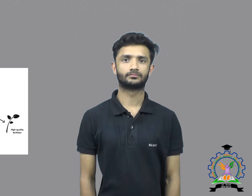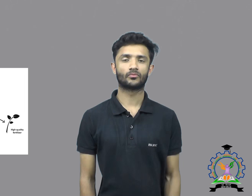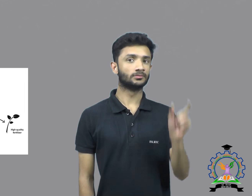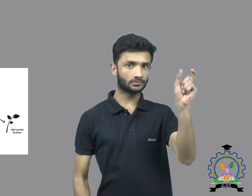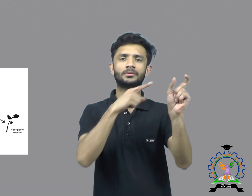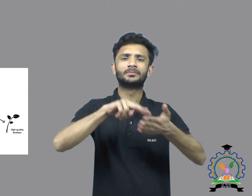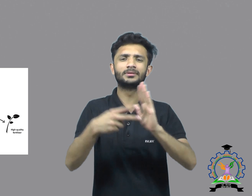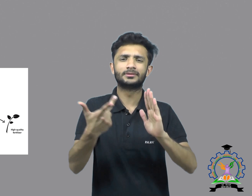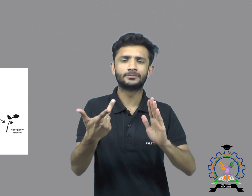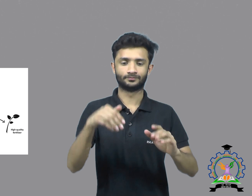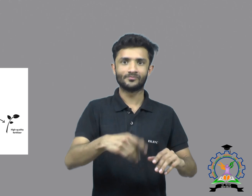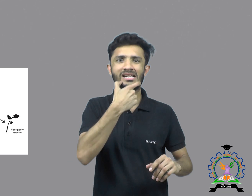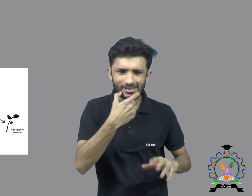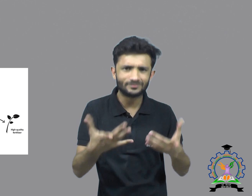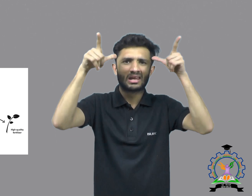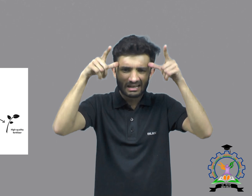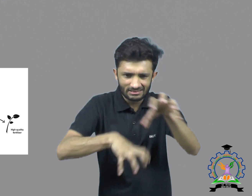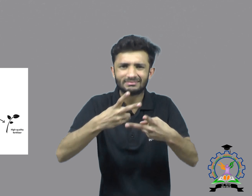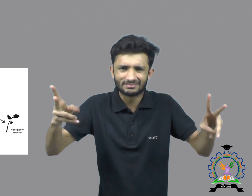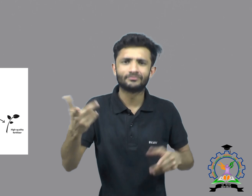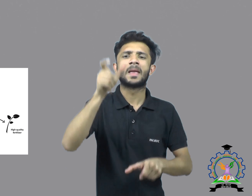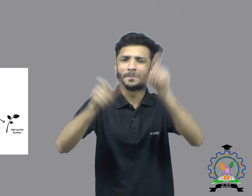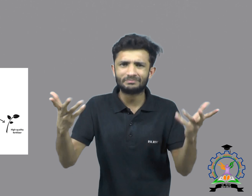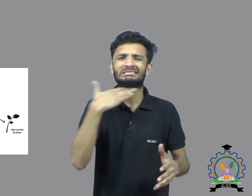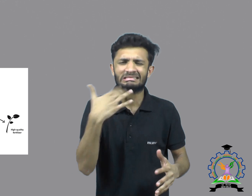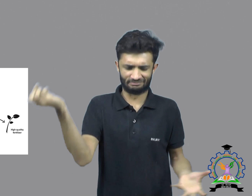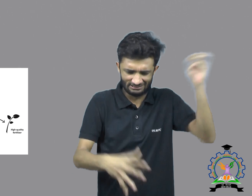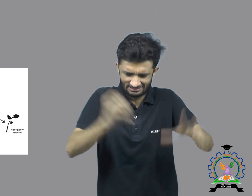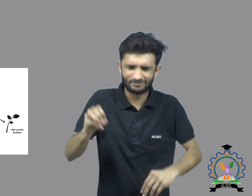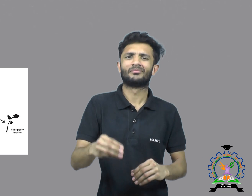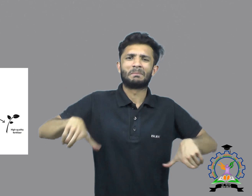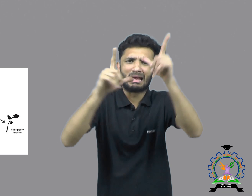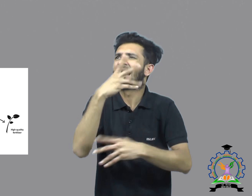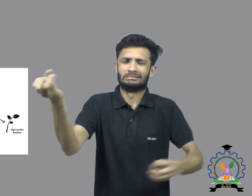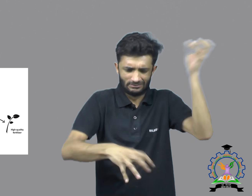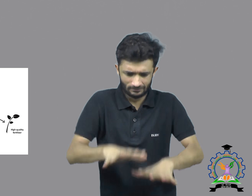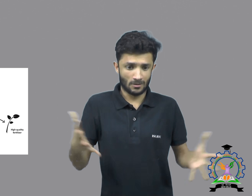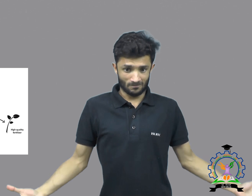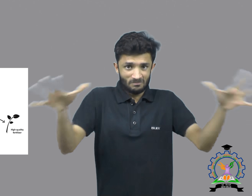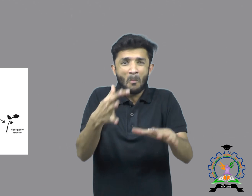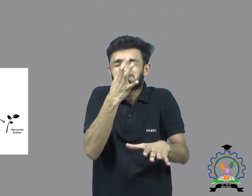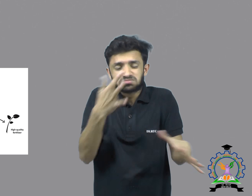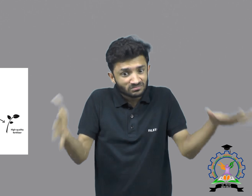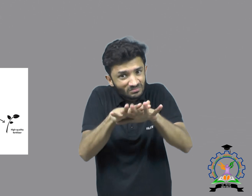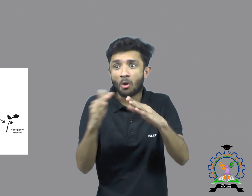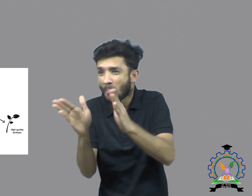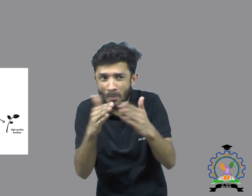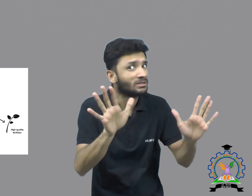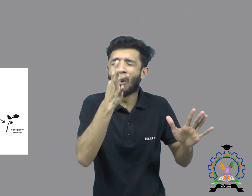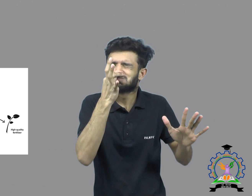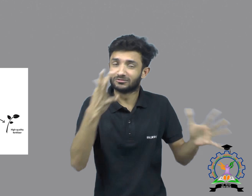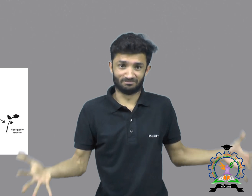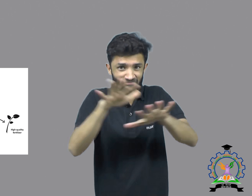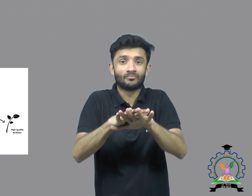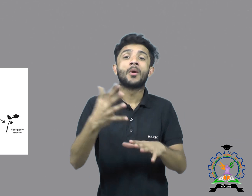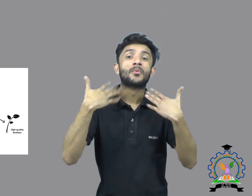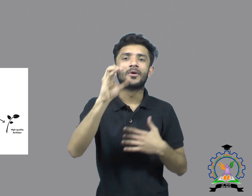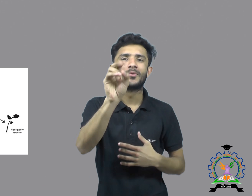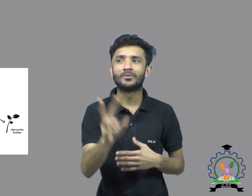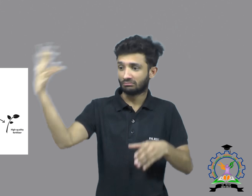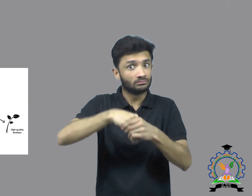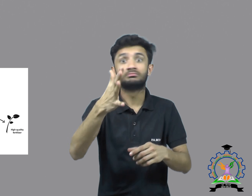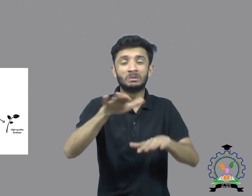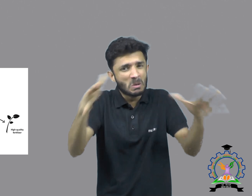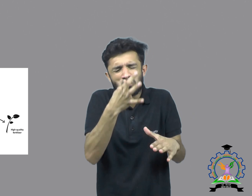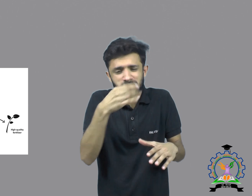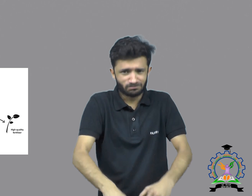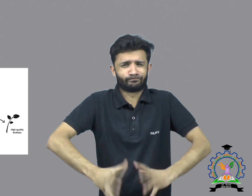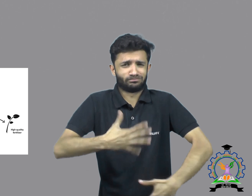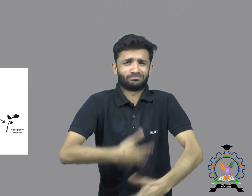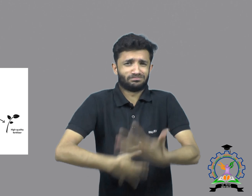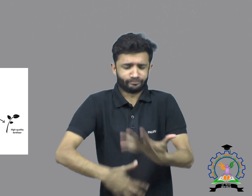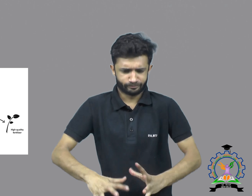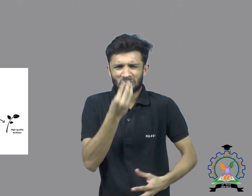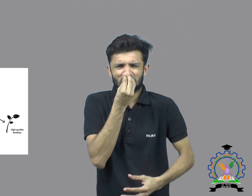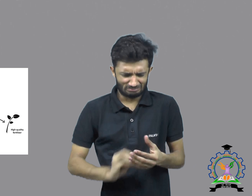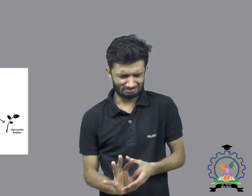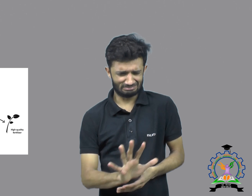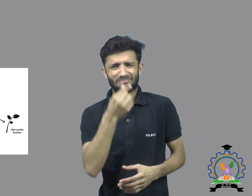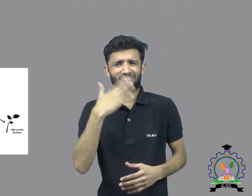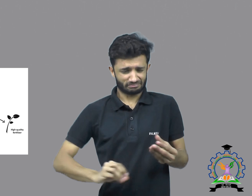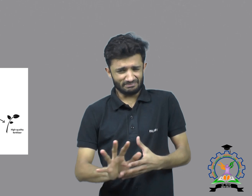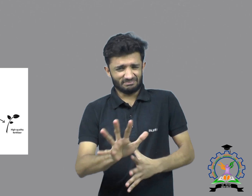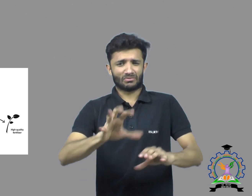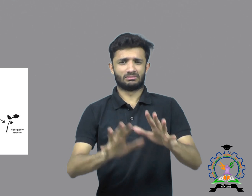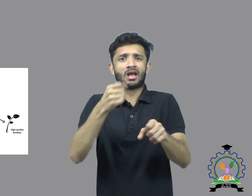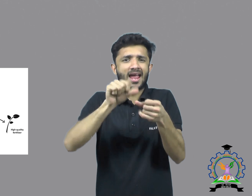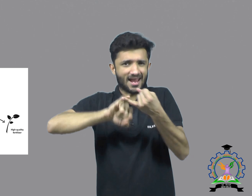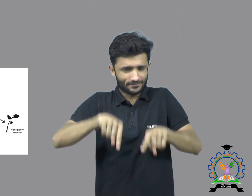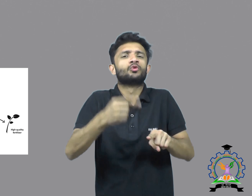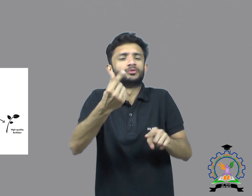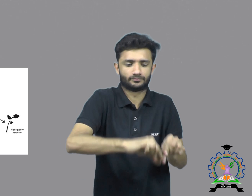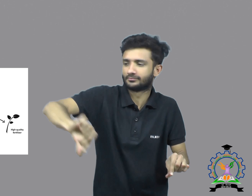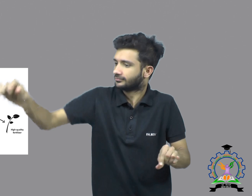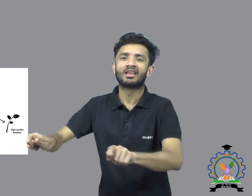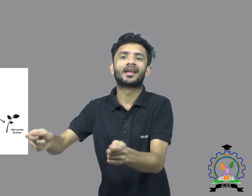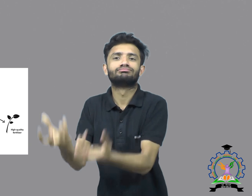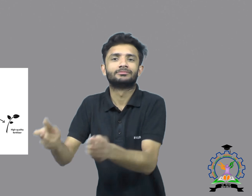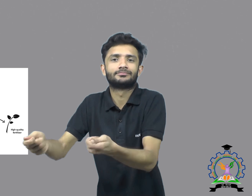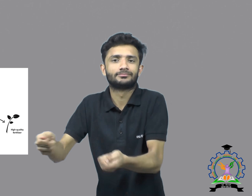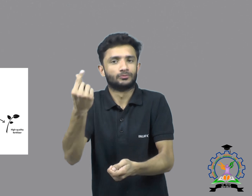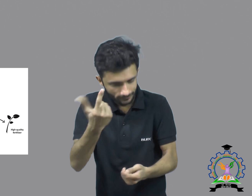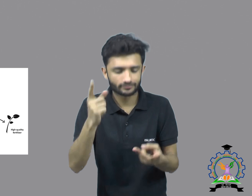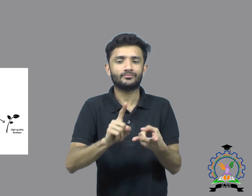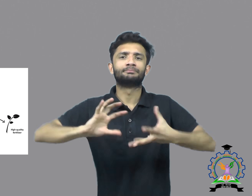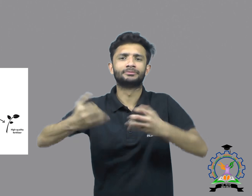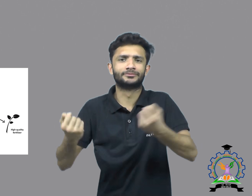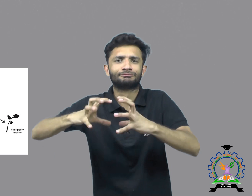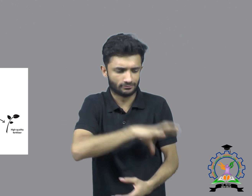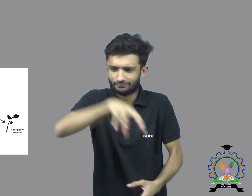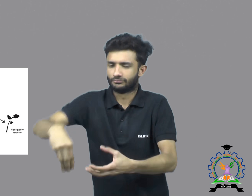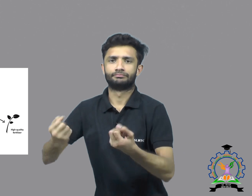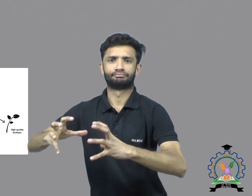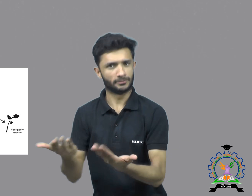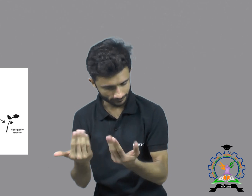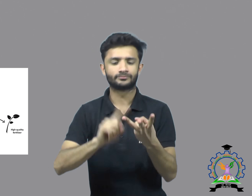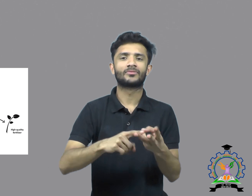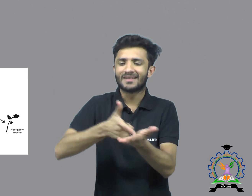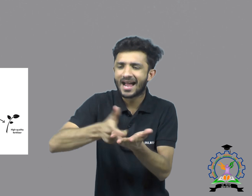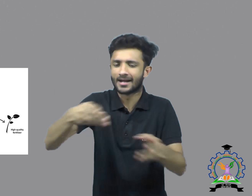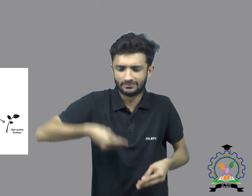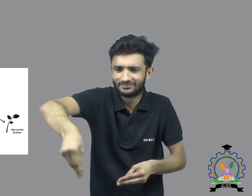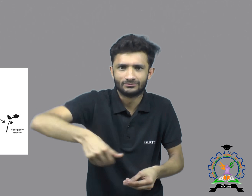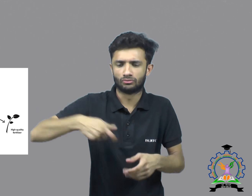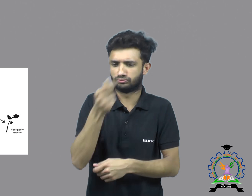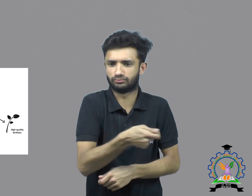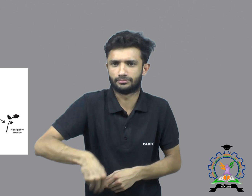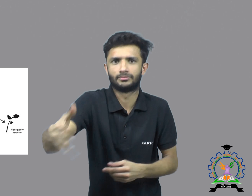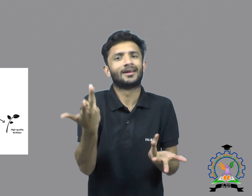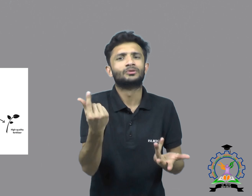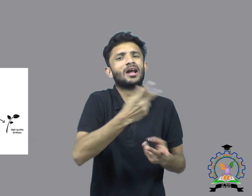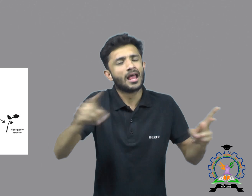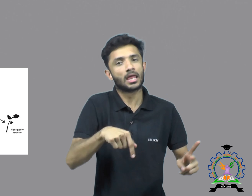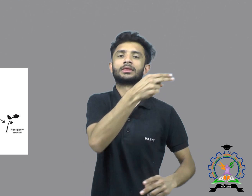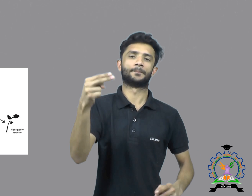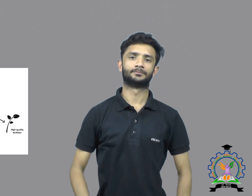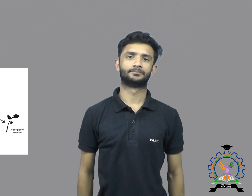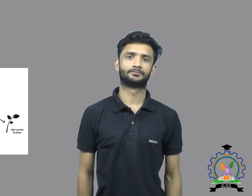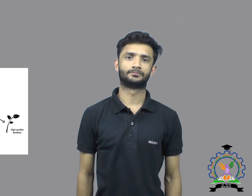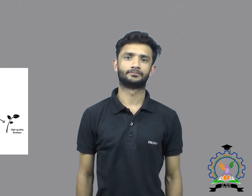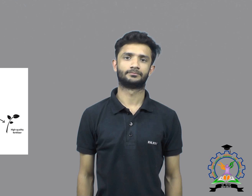Biogas